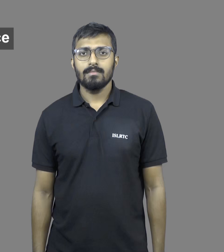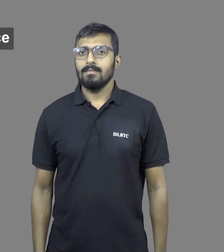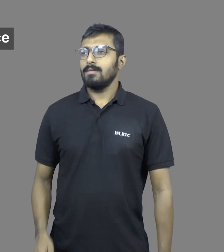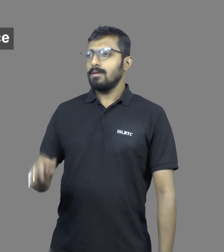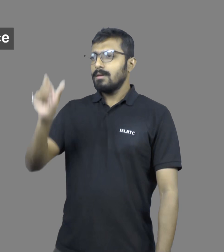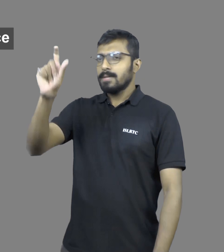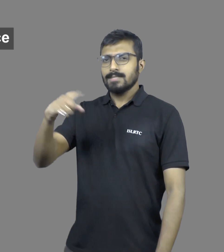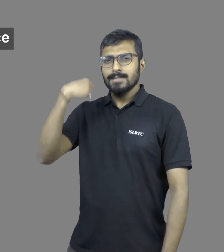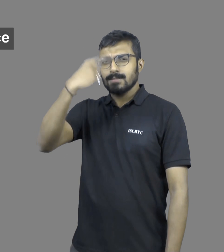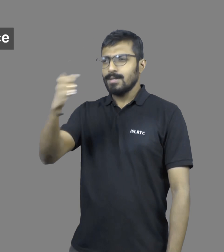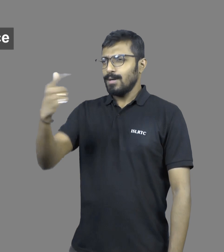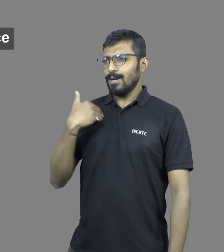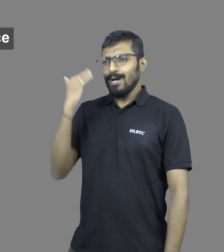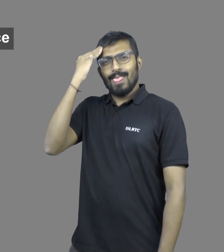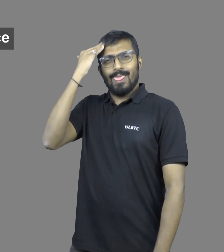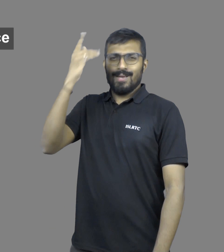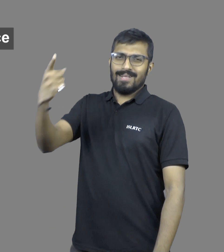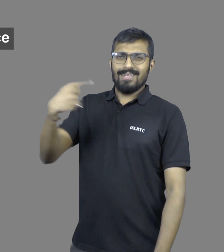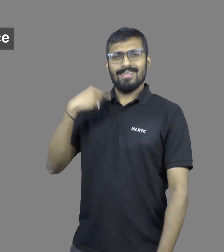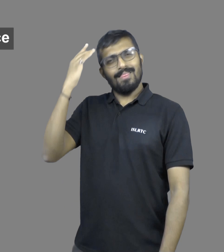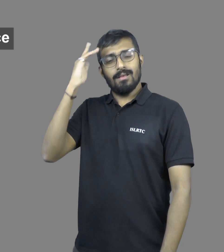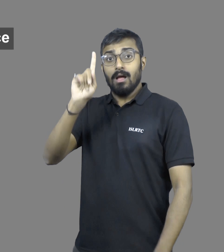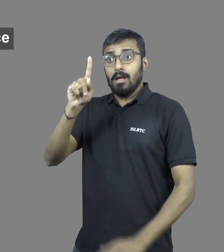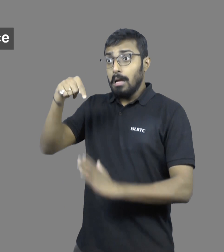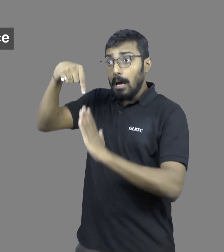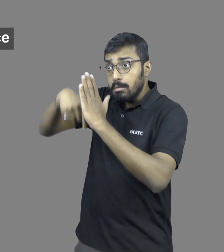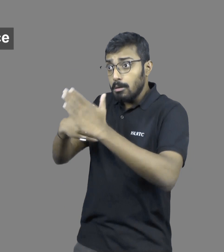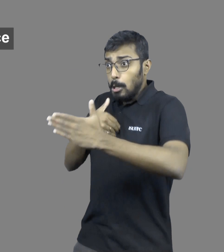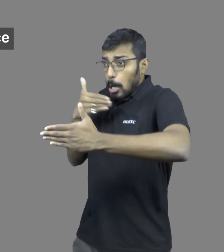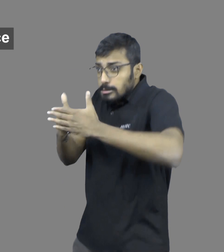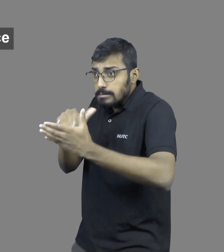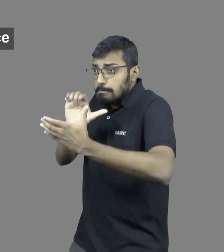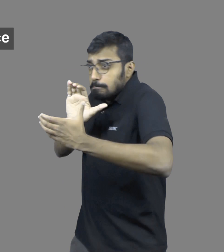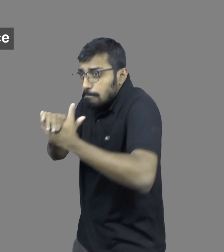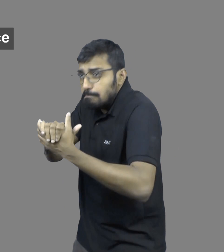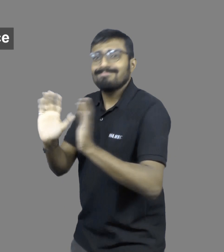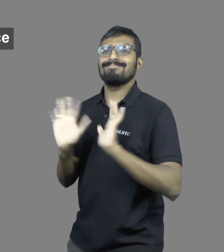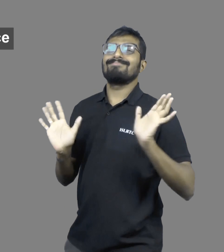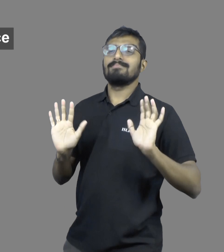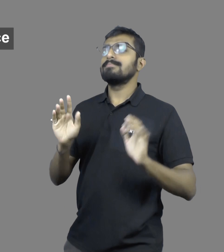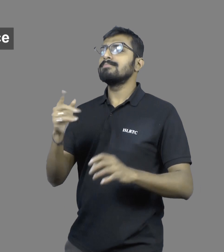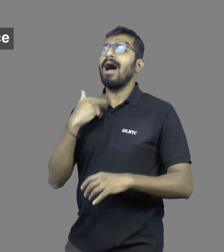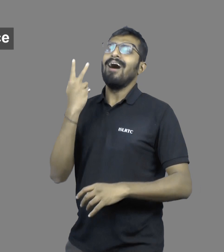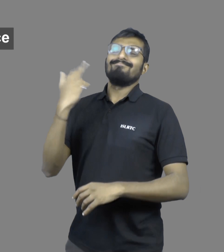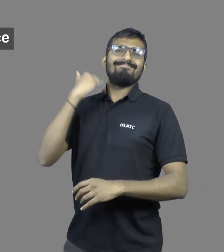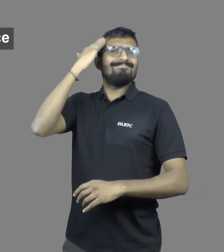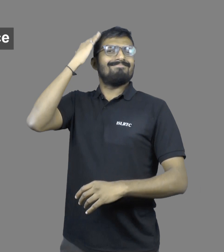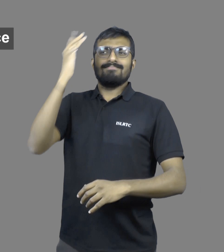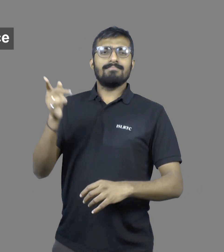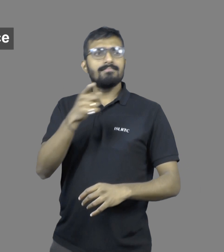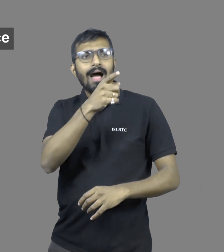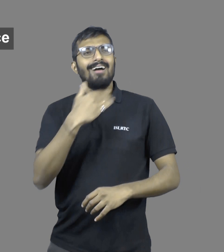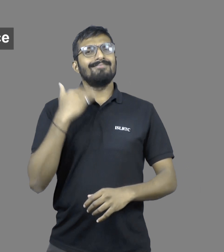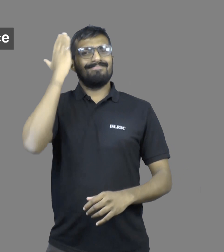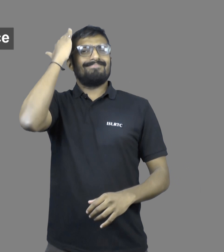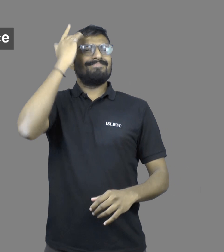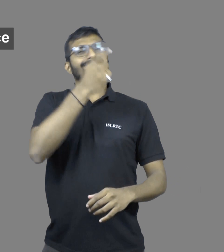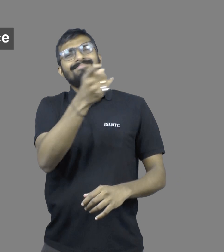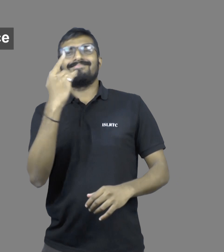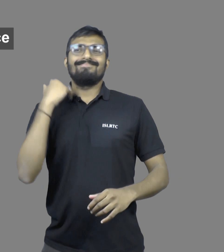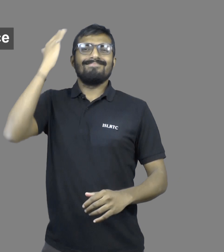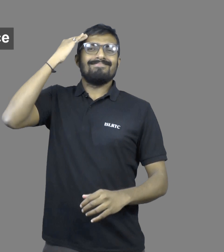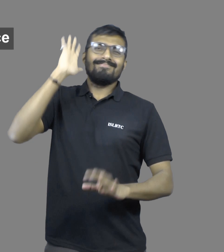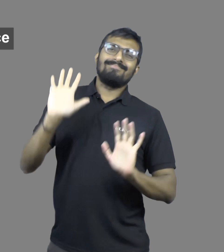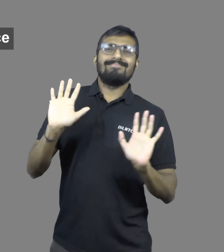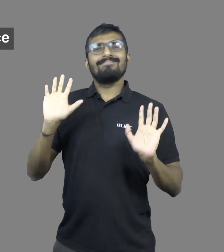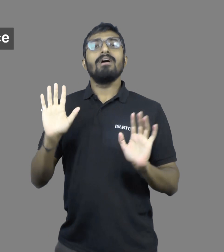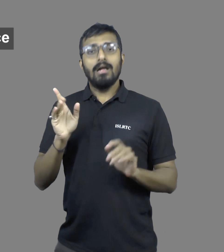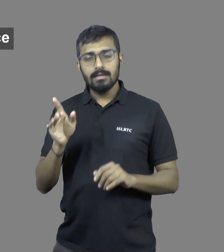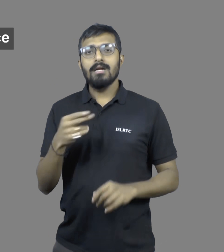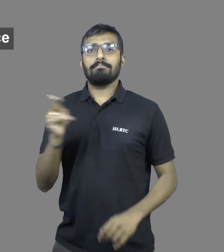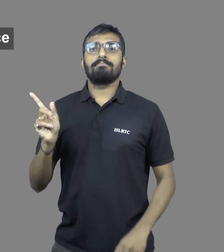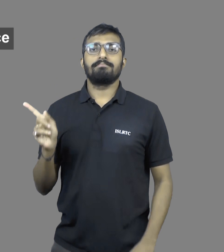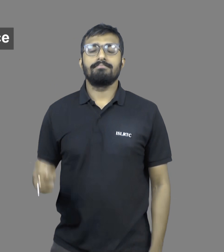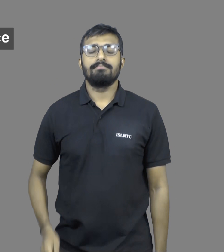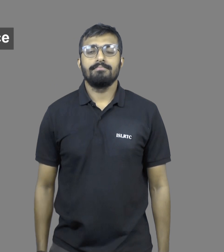Acquaintance